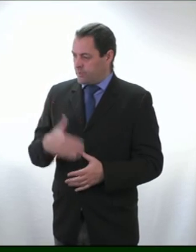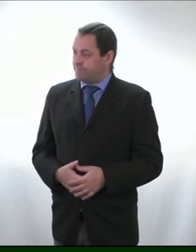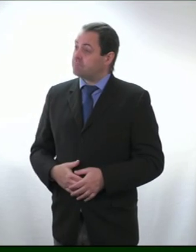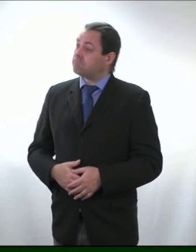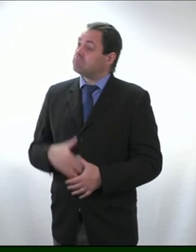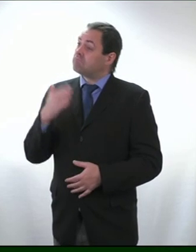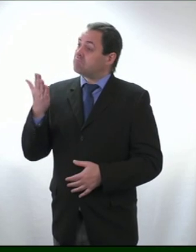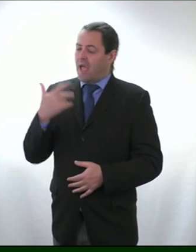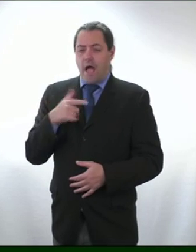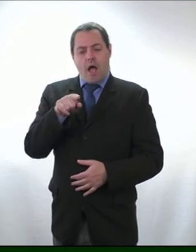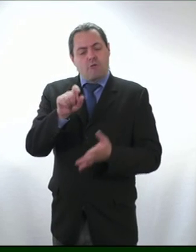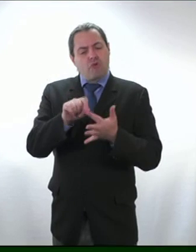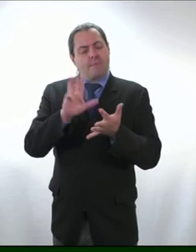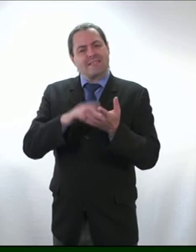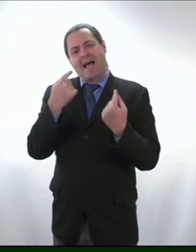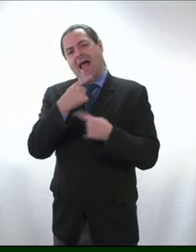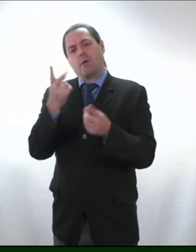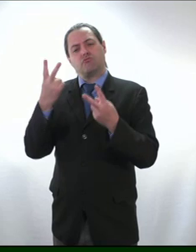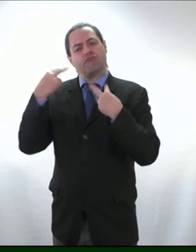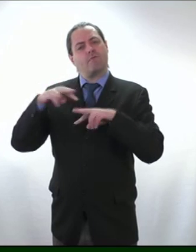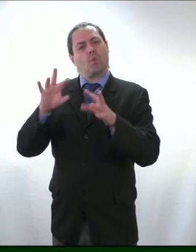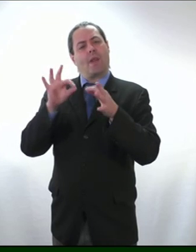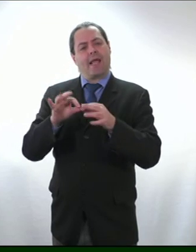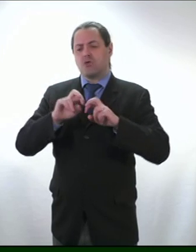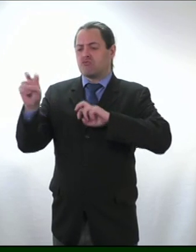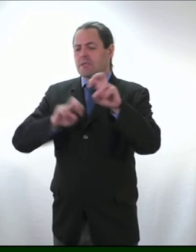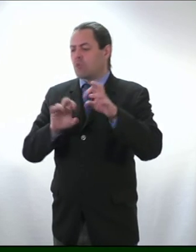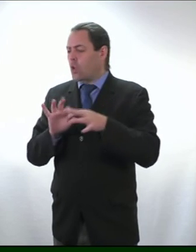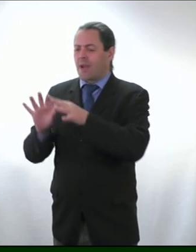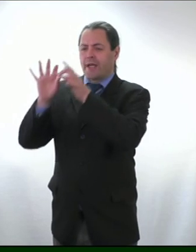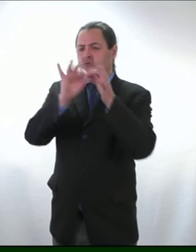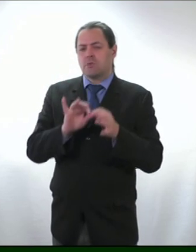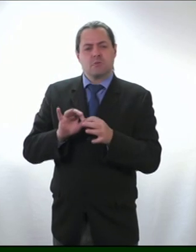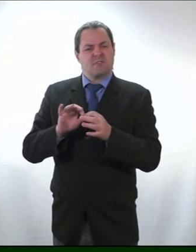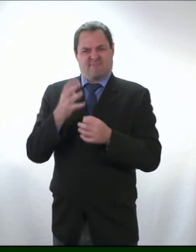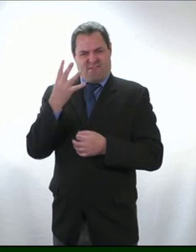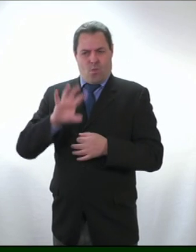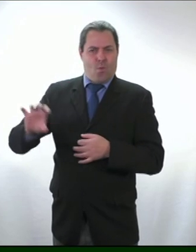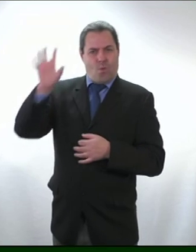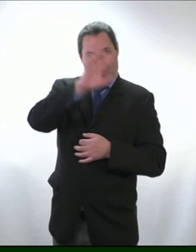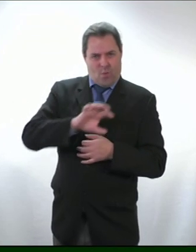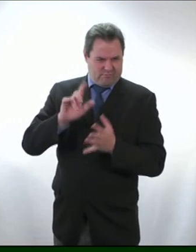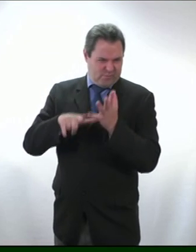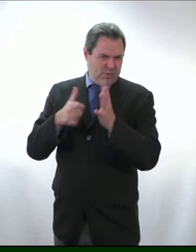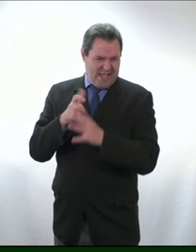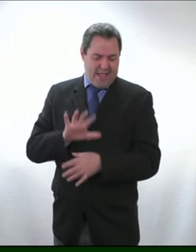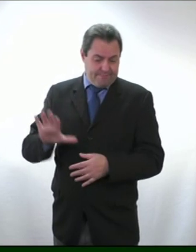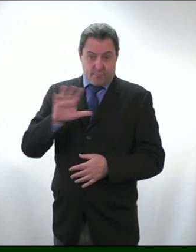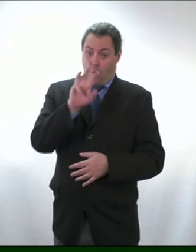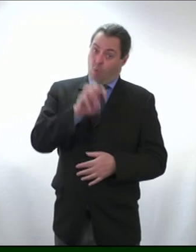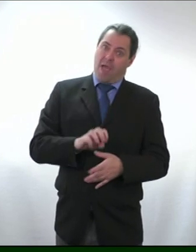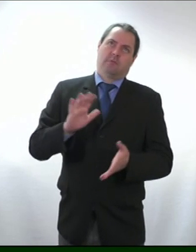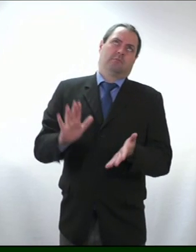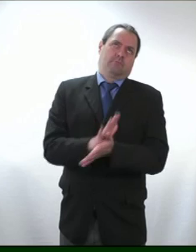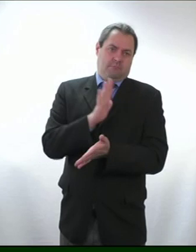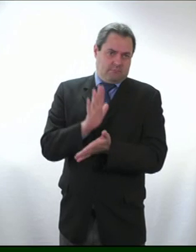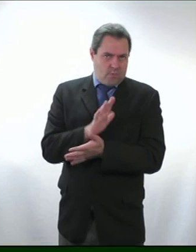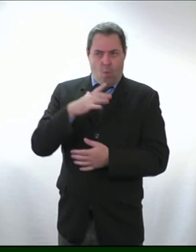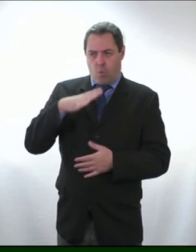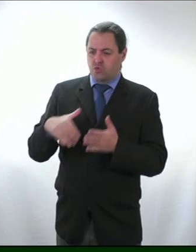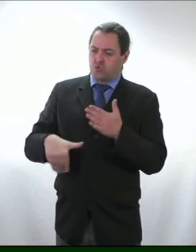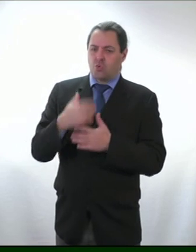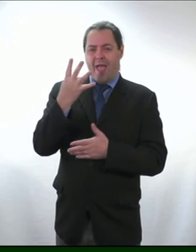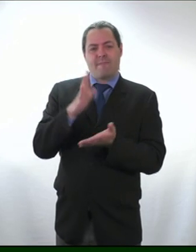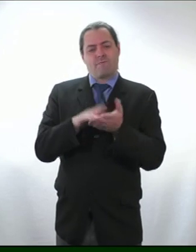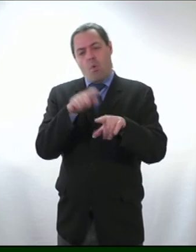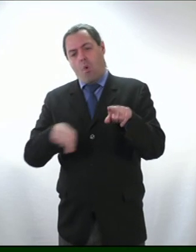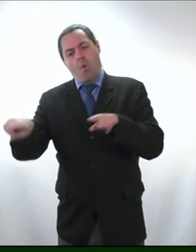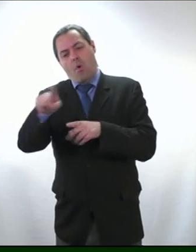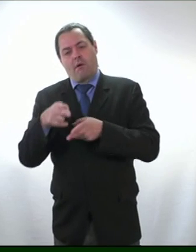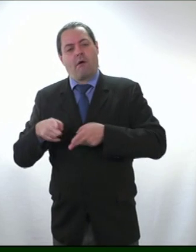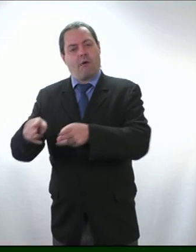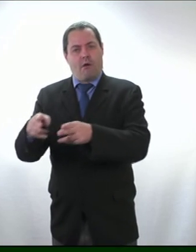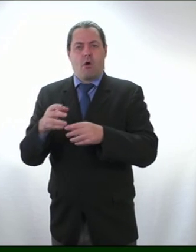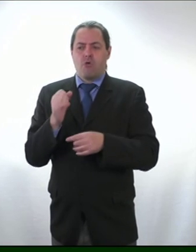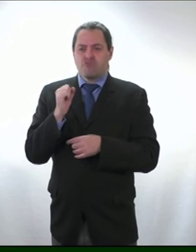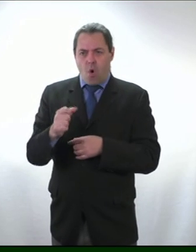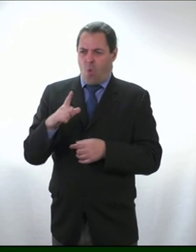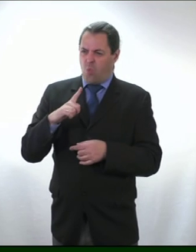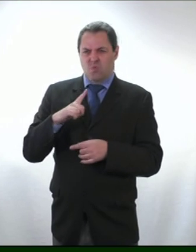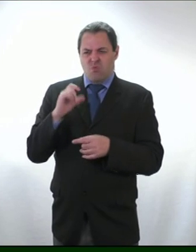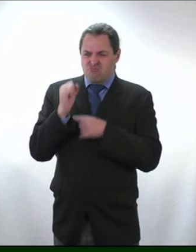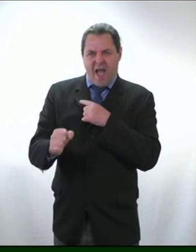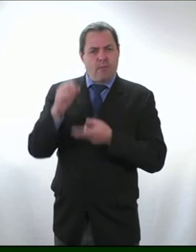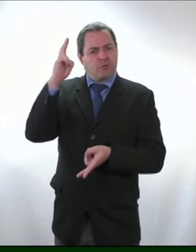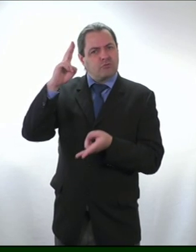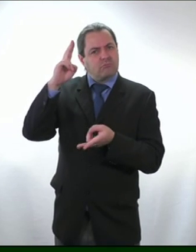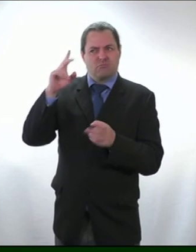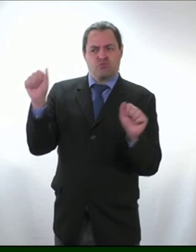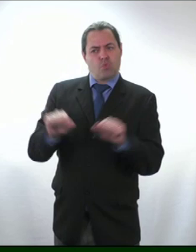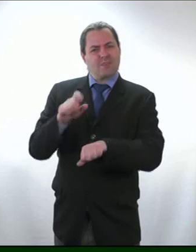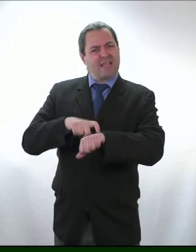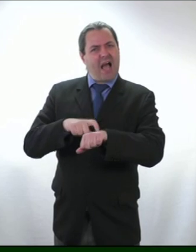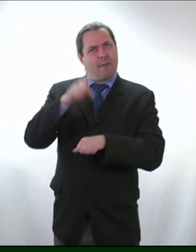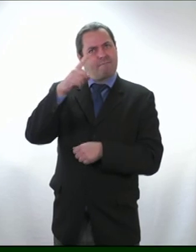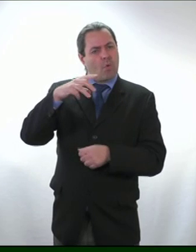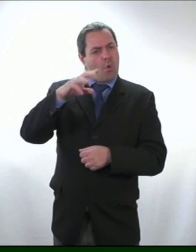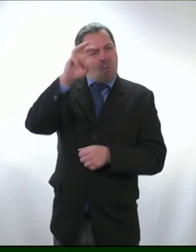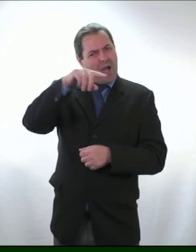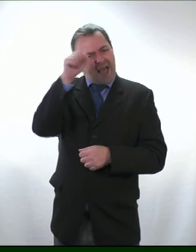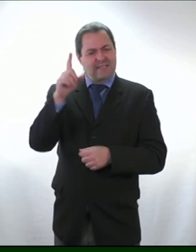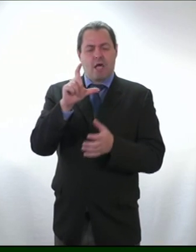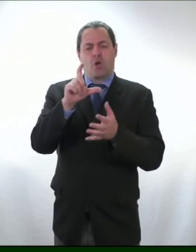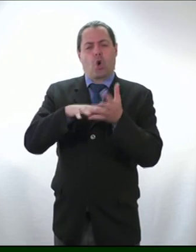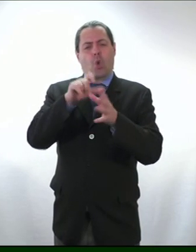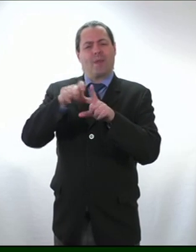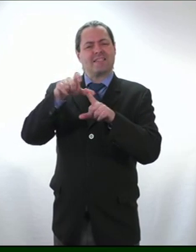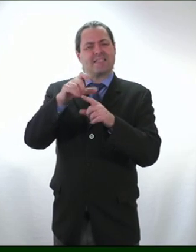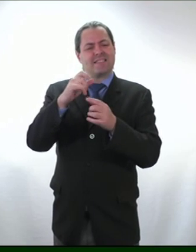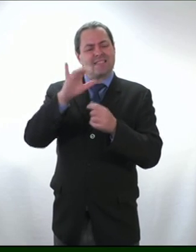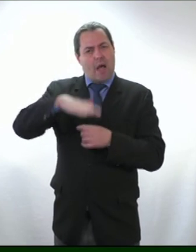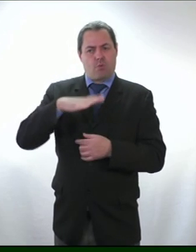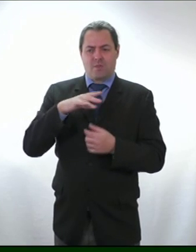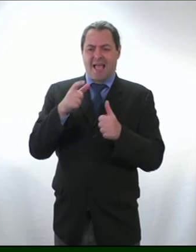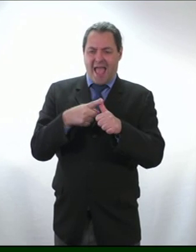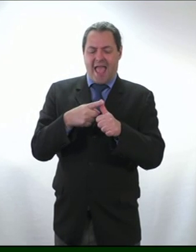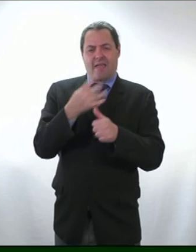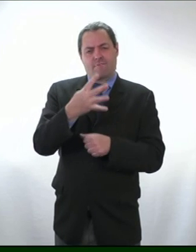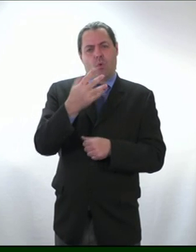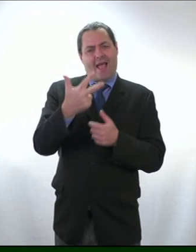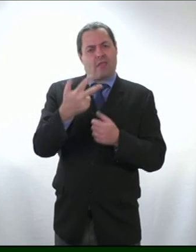The review announced by the Prime Minister of transport connections across the Union will be hugely welcome in Wales, where the public want a new M4 relief road, a cut in railway journey times in north Wales, and an upgrade to the A483/A5 in Clwyd South.